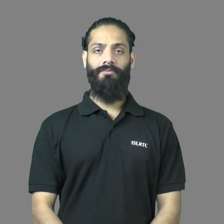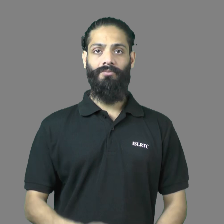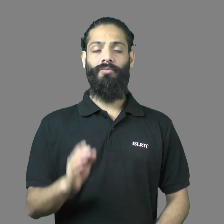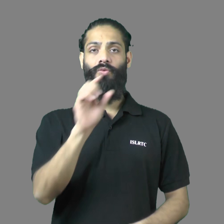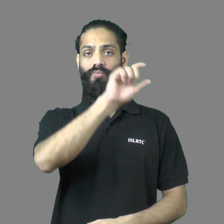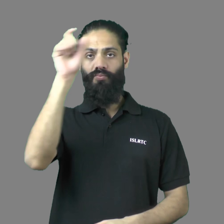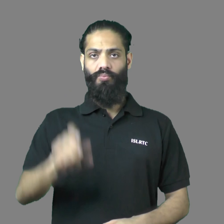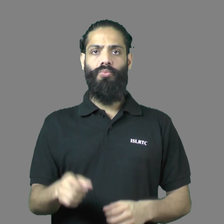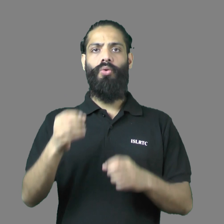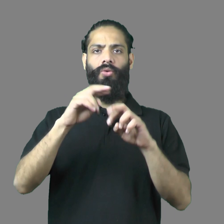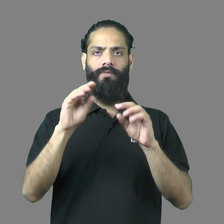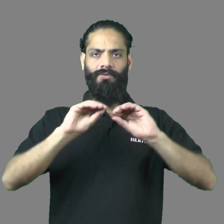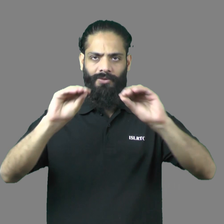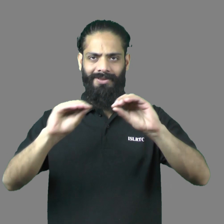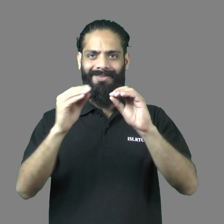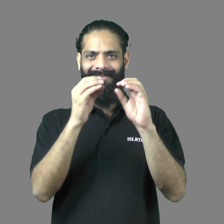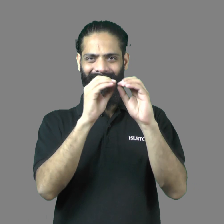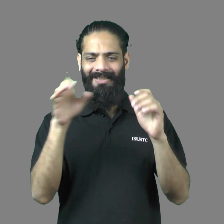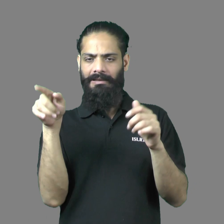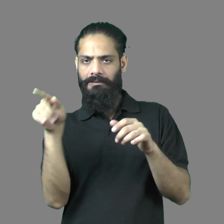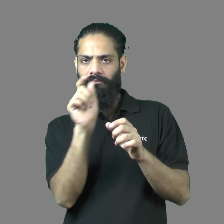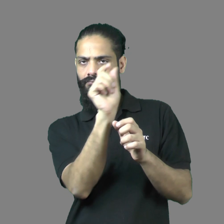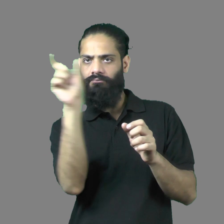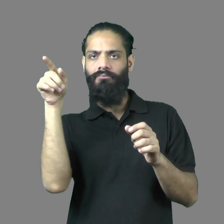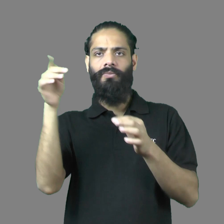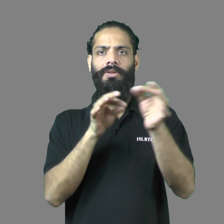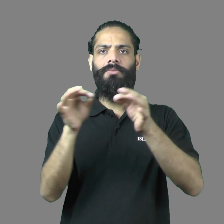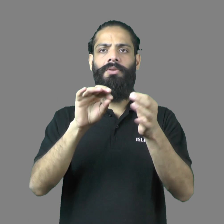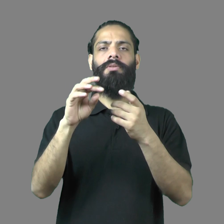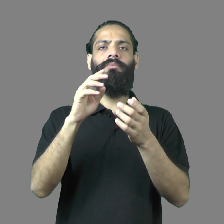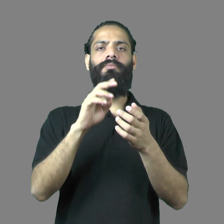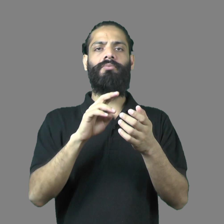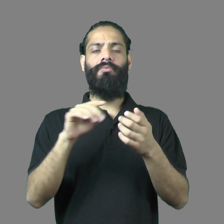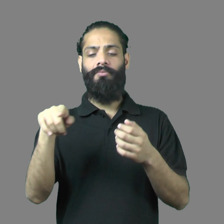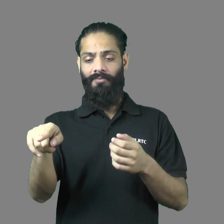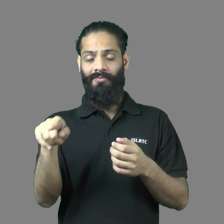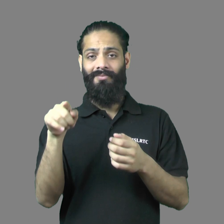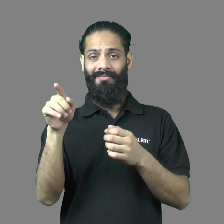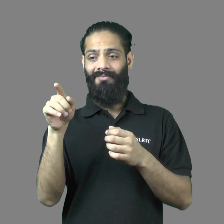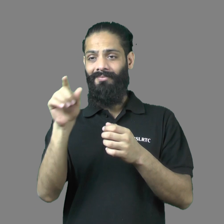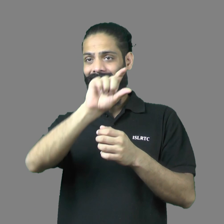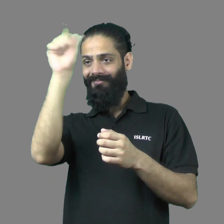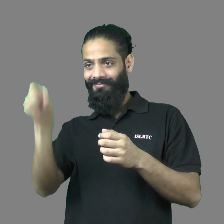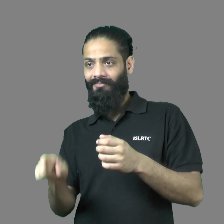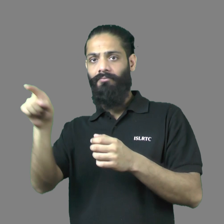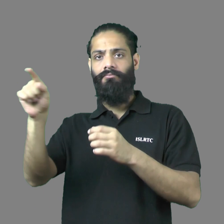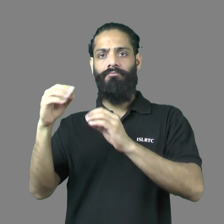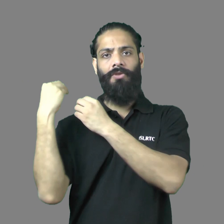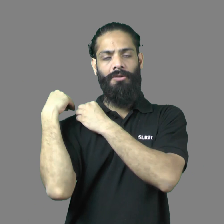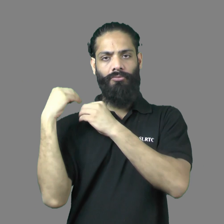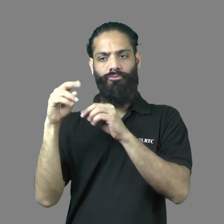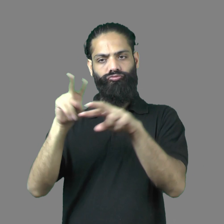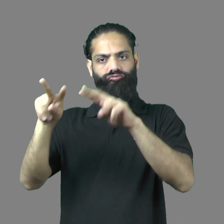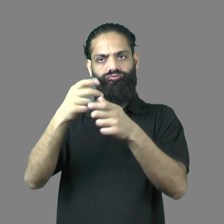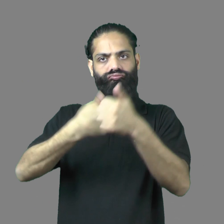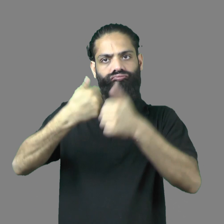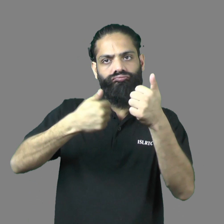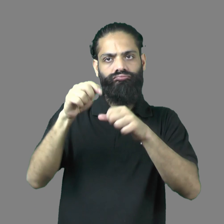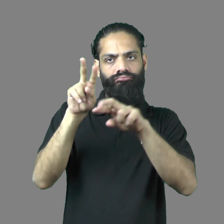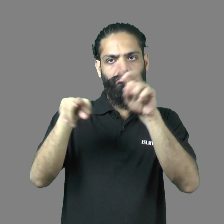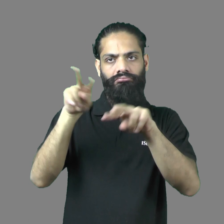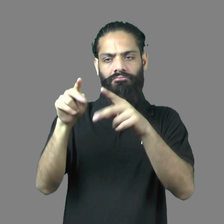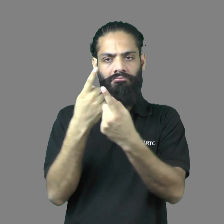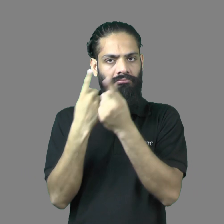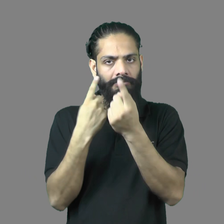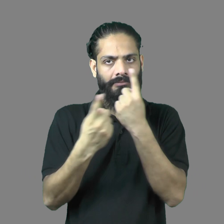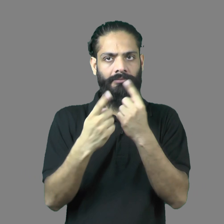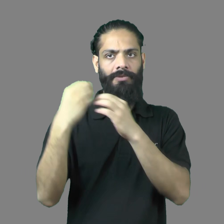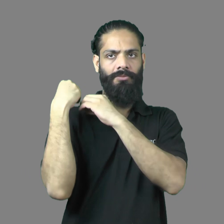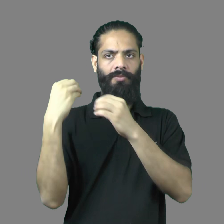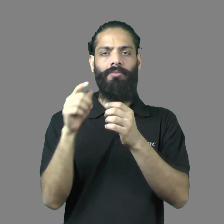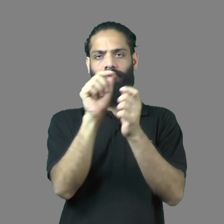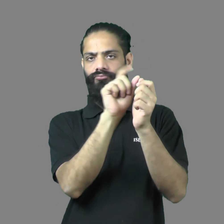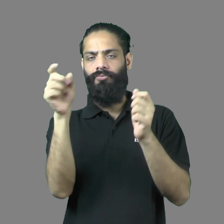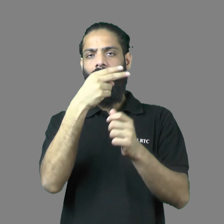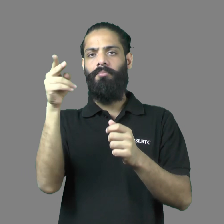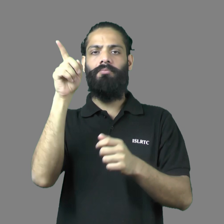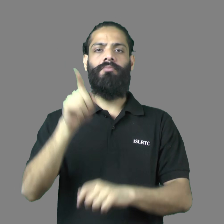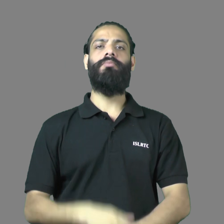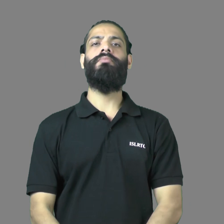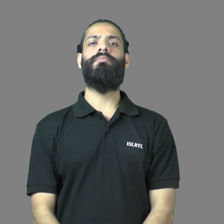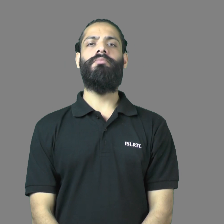Board of Assessment (BoA)